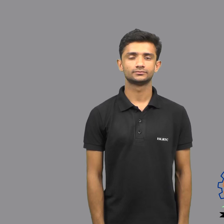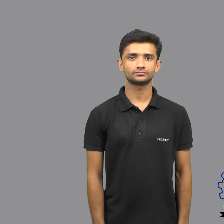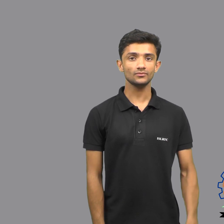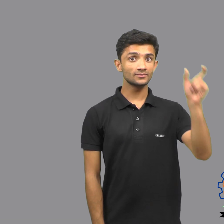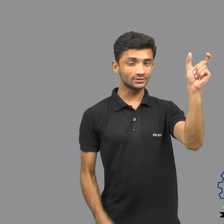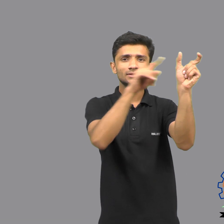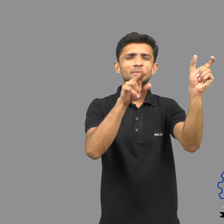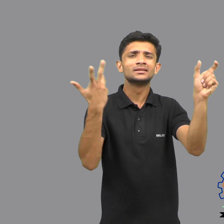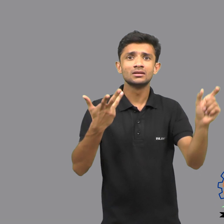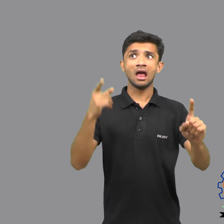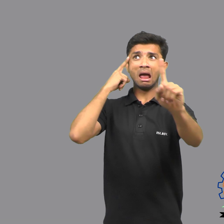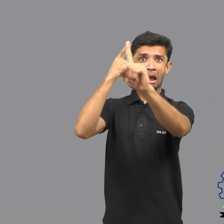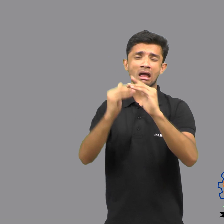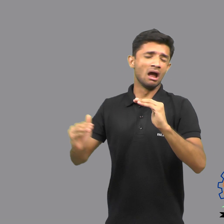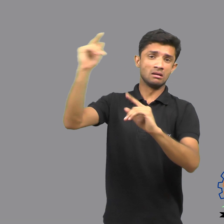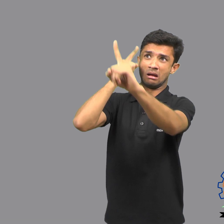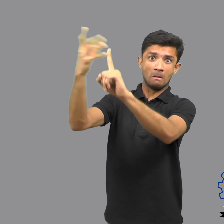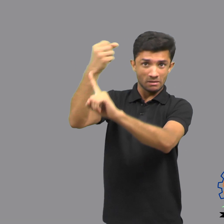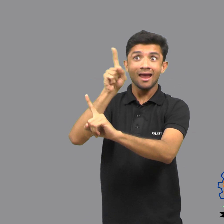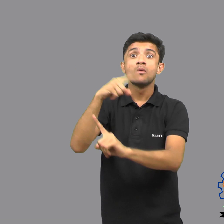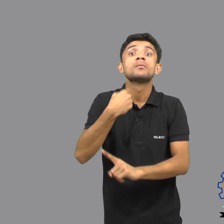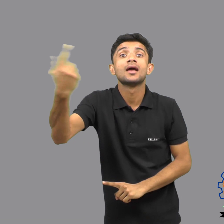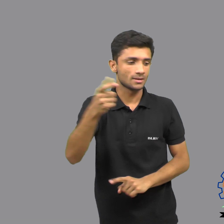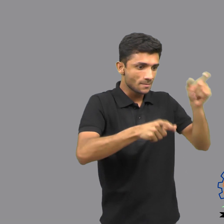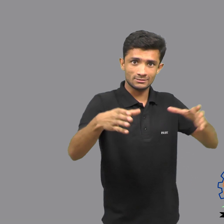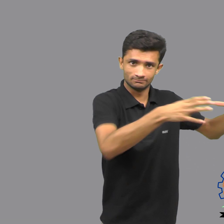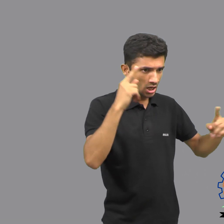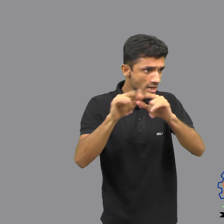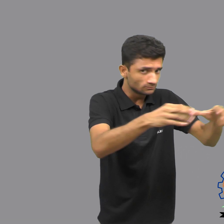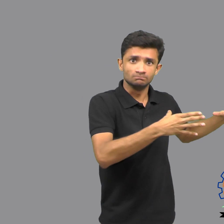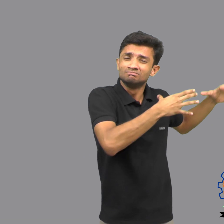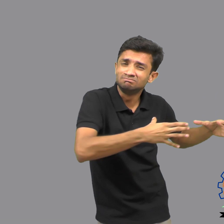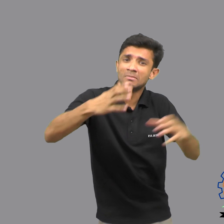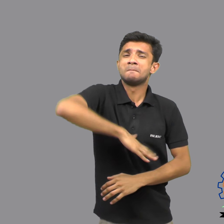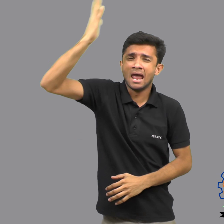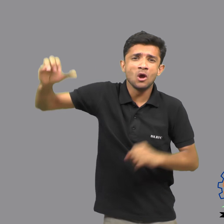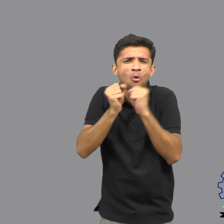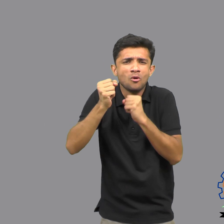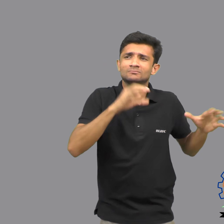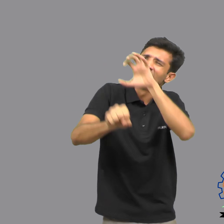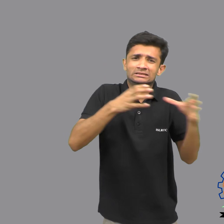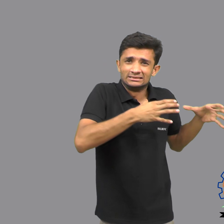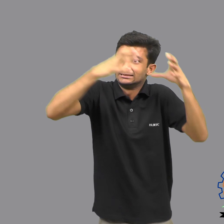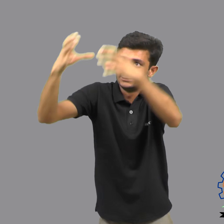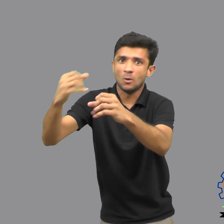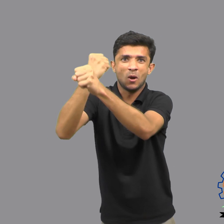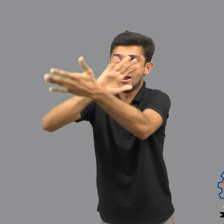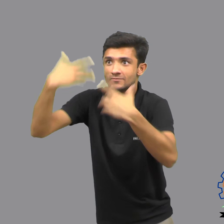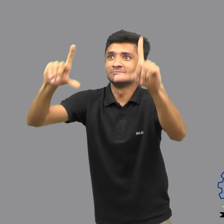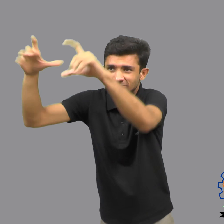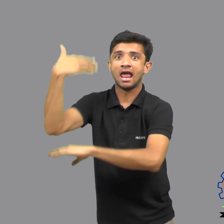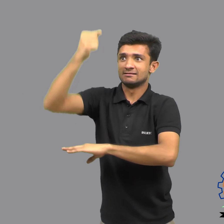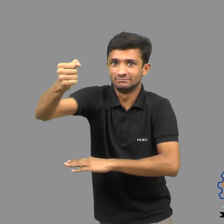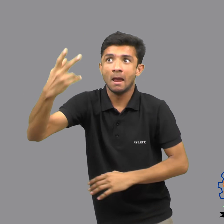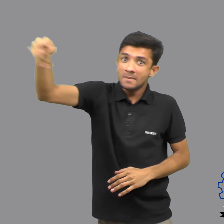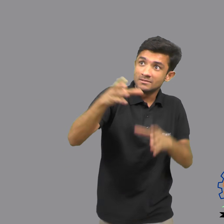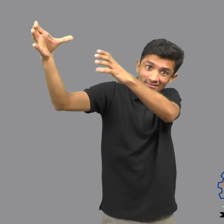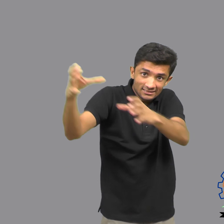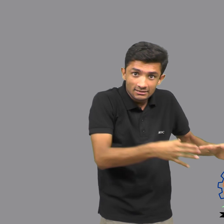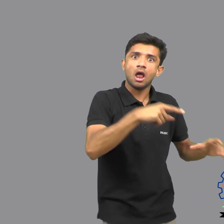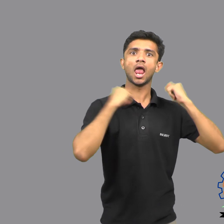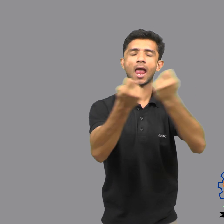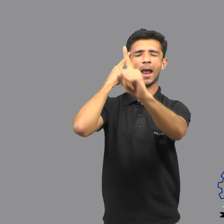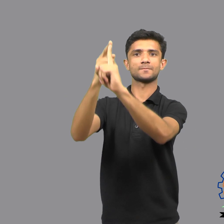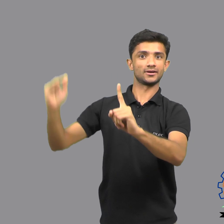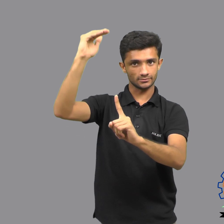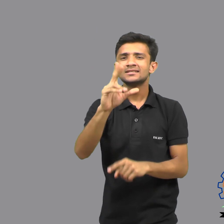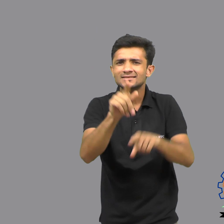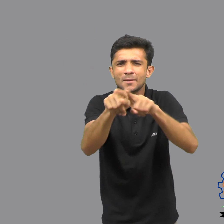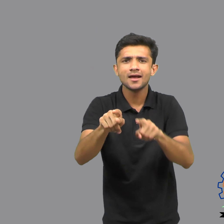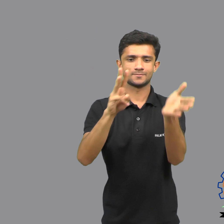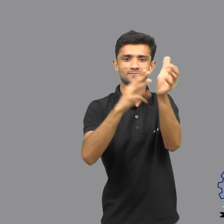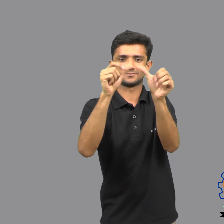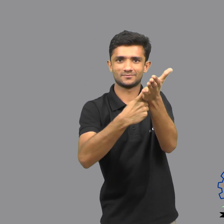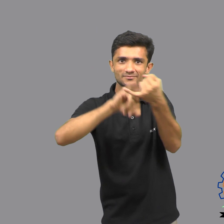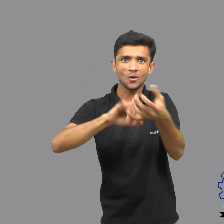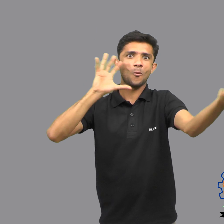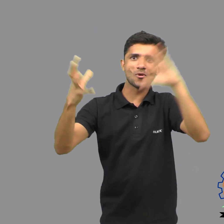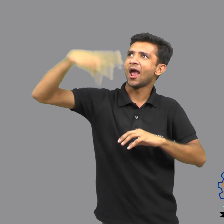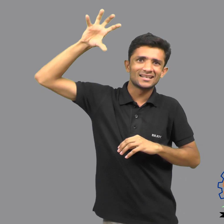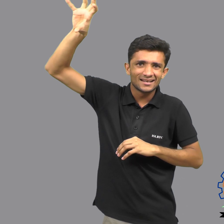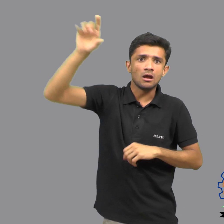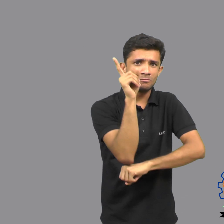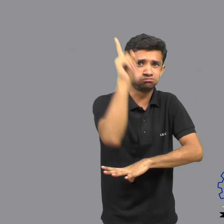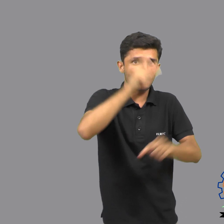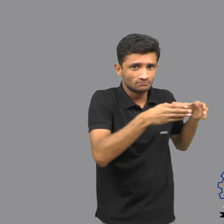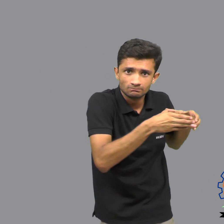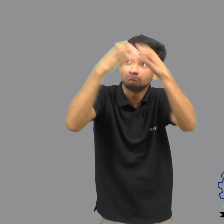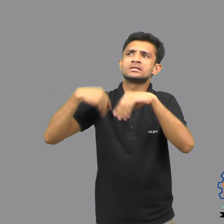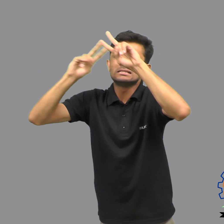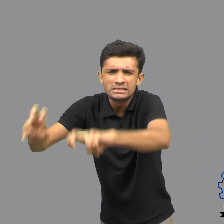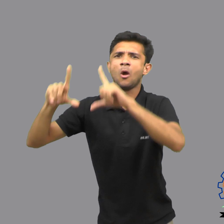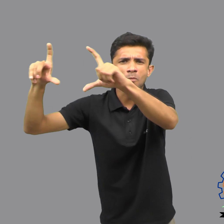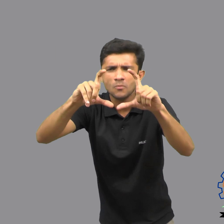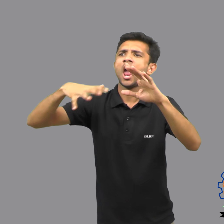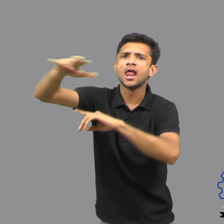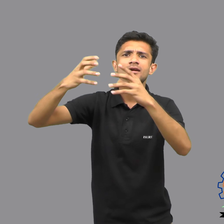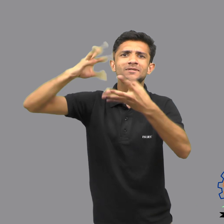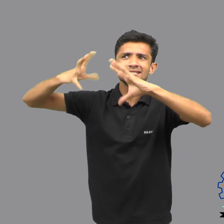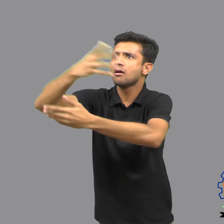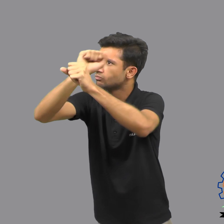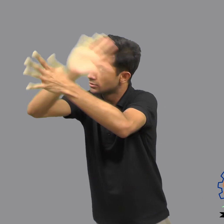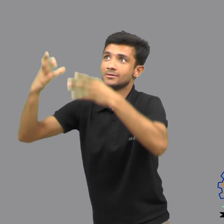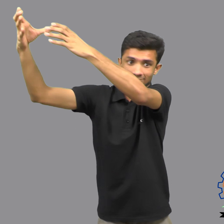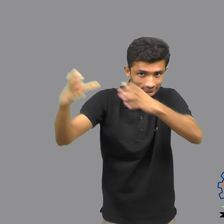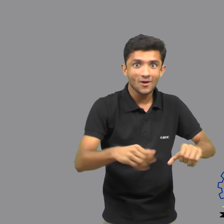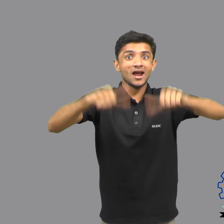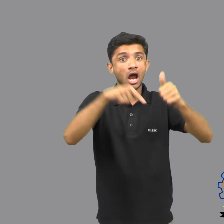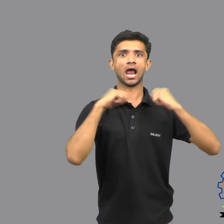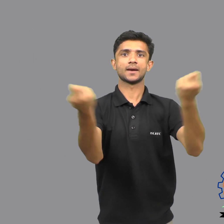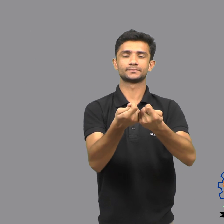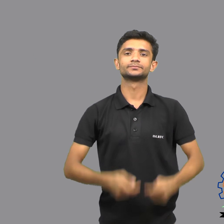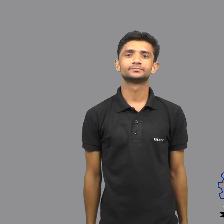Expedition